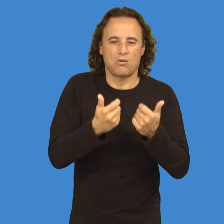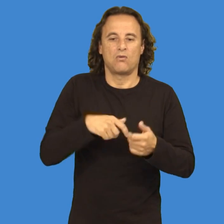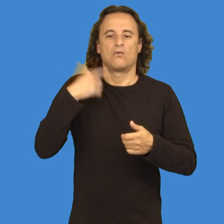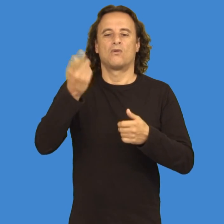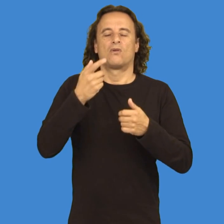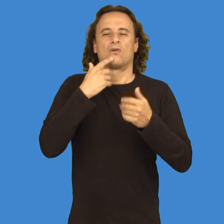despues